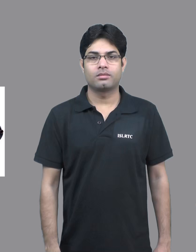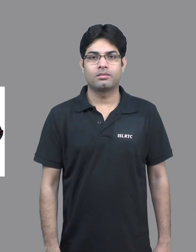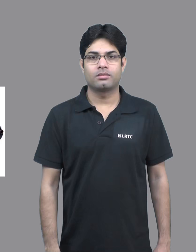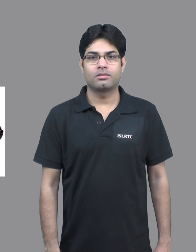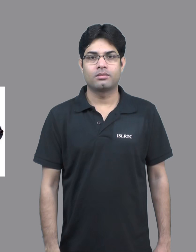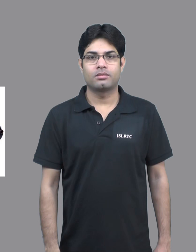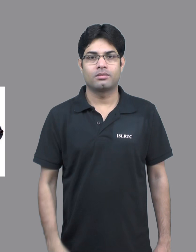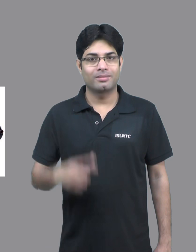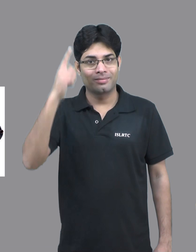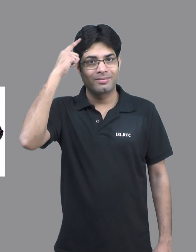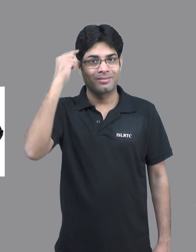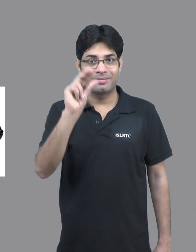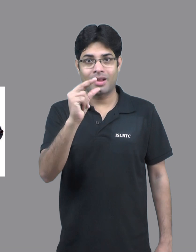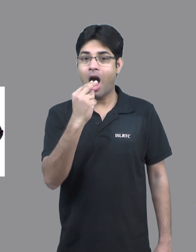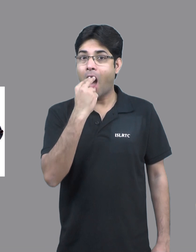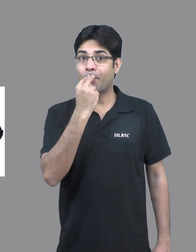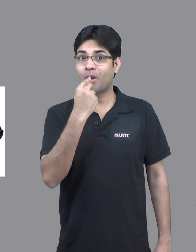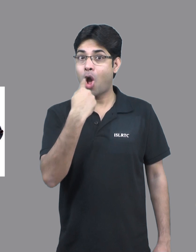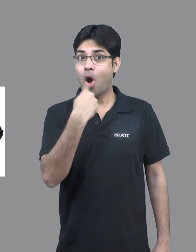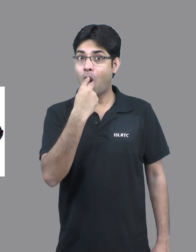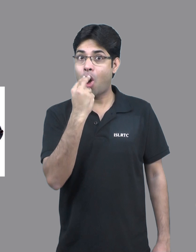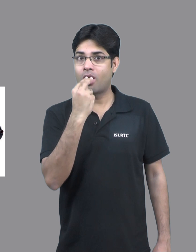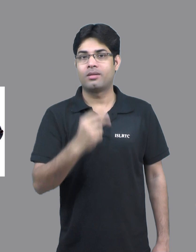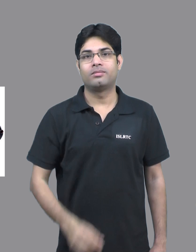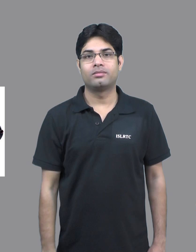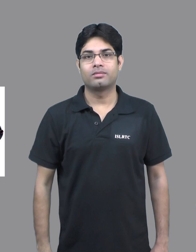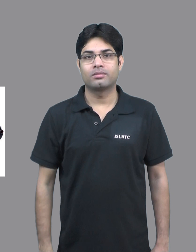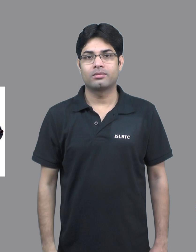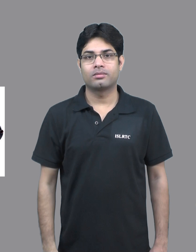Jamun